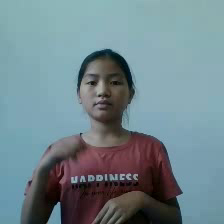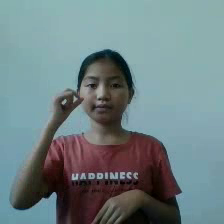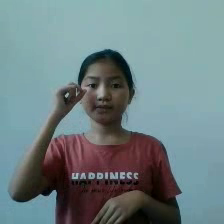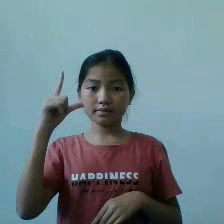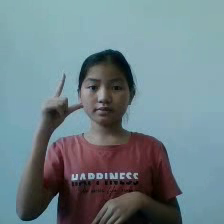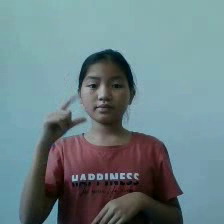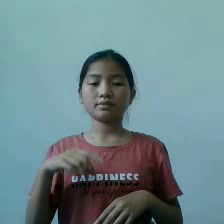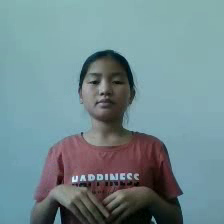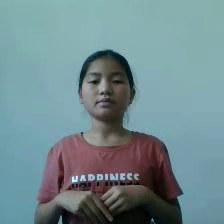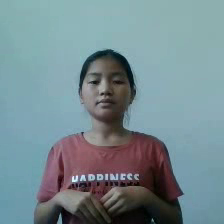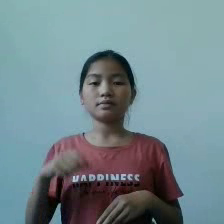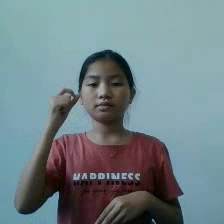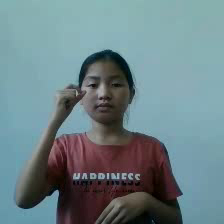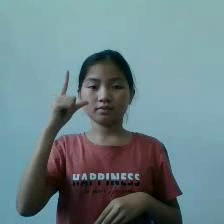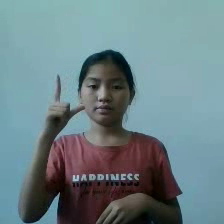Thức dậy